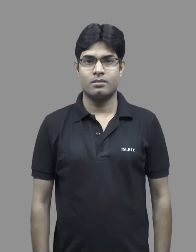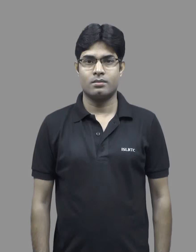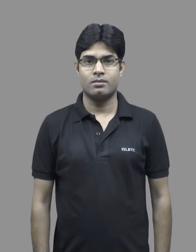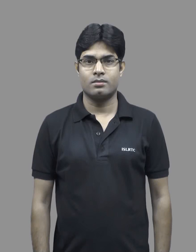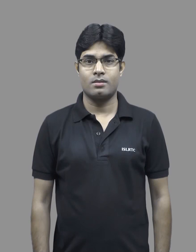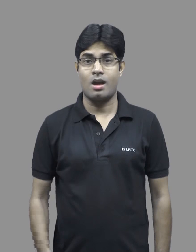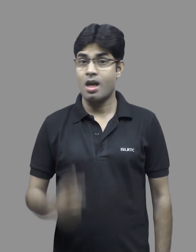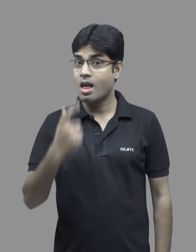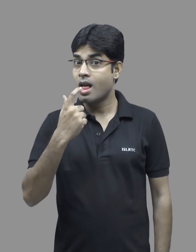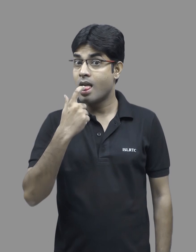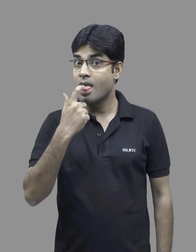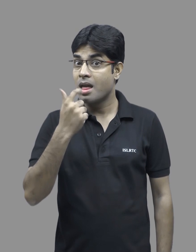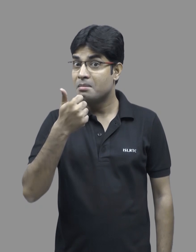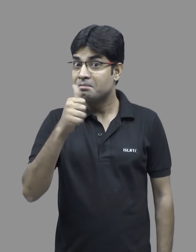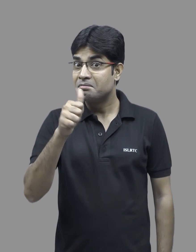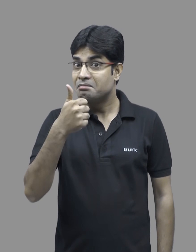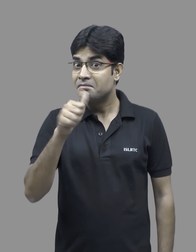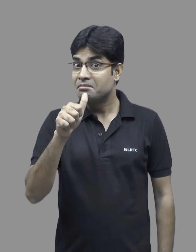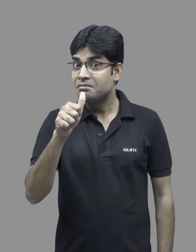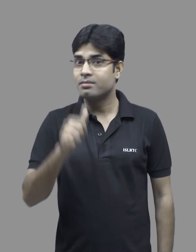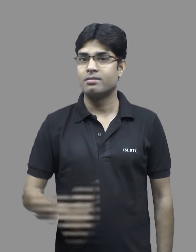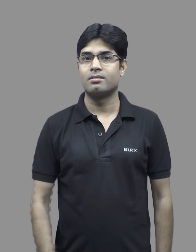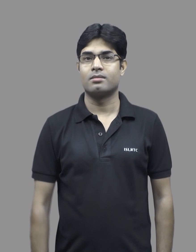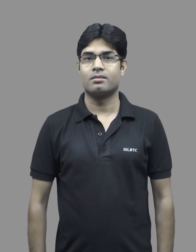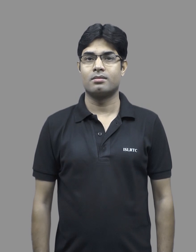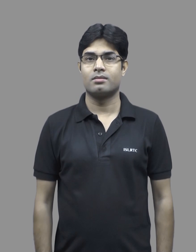Taste